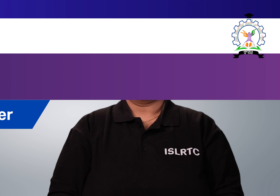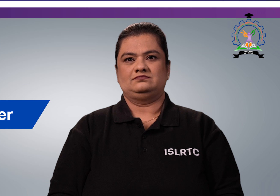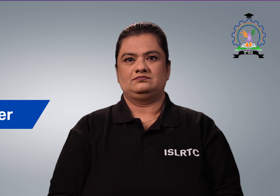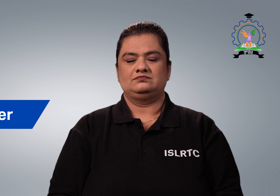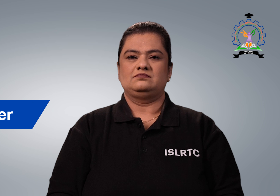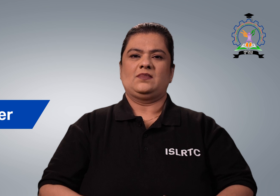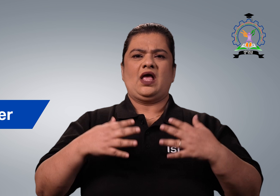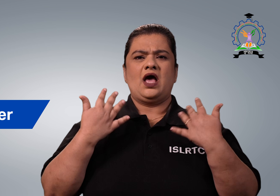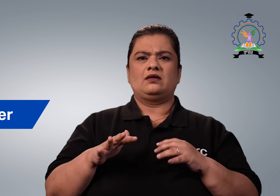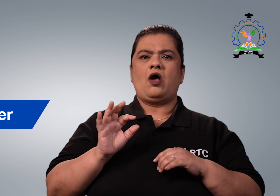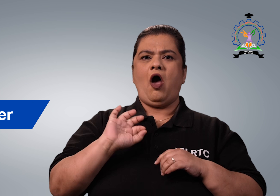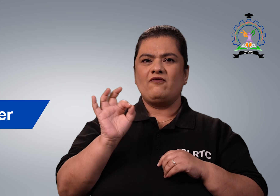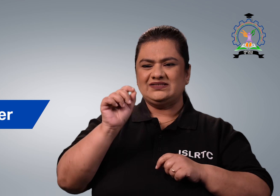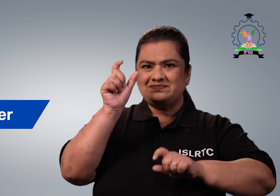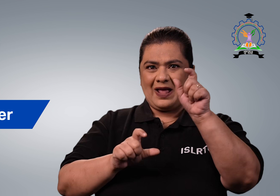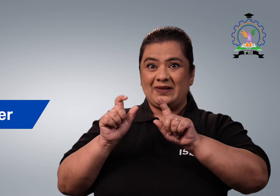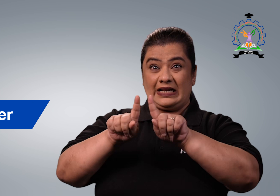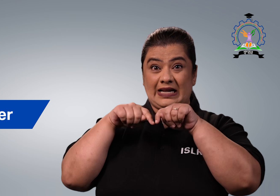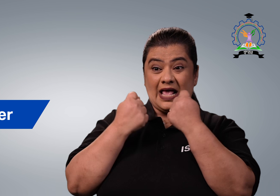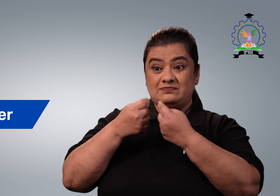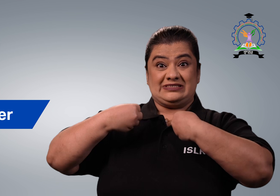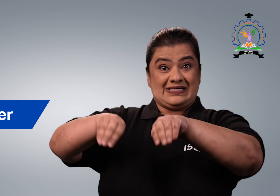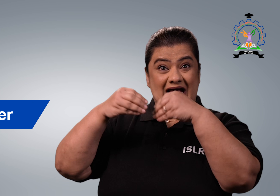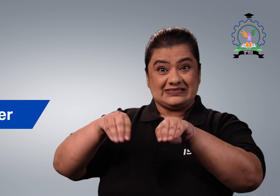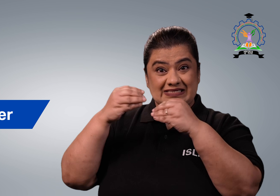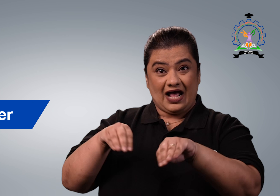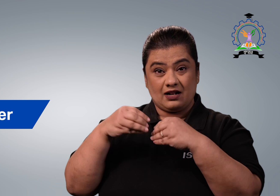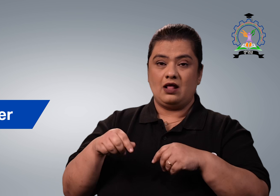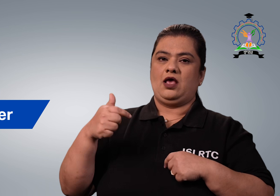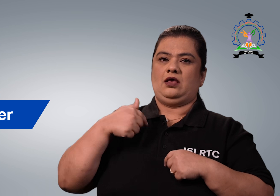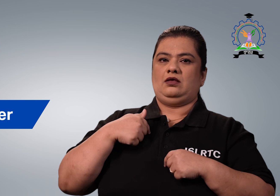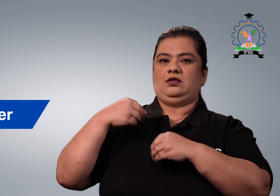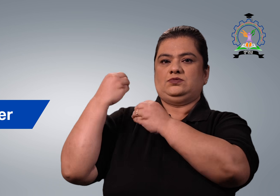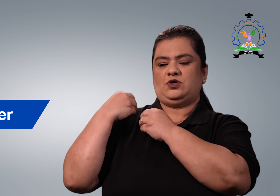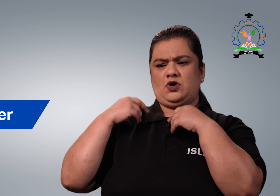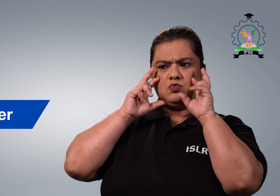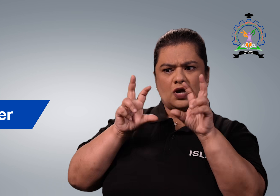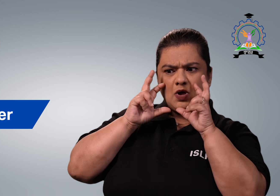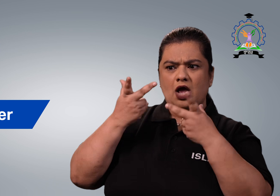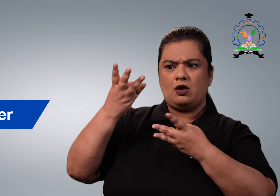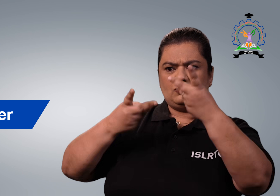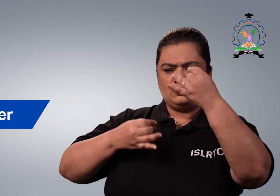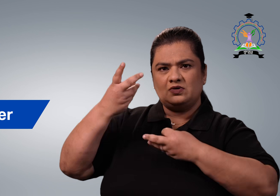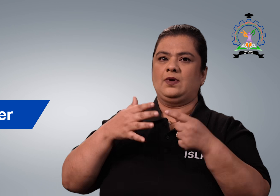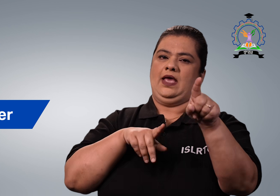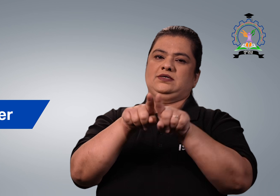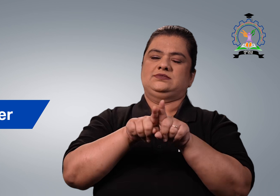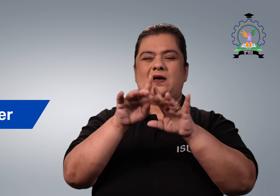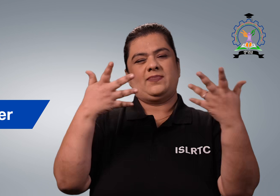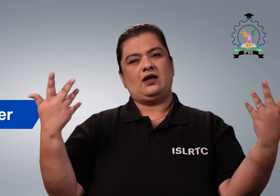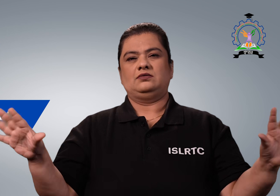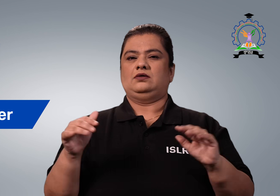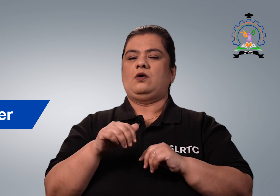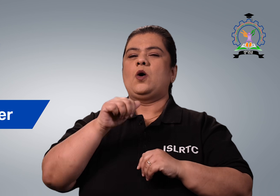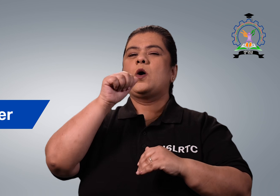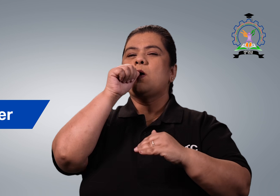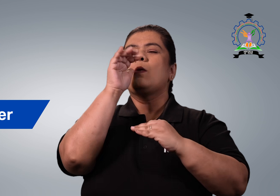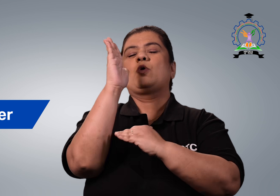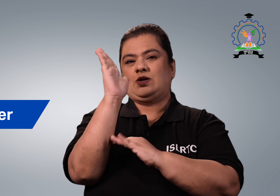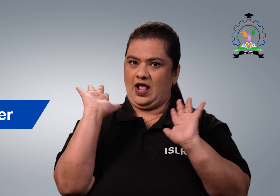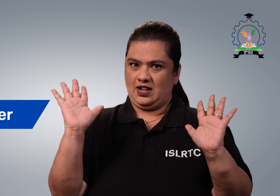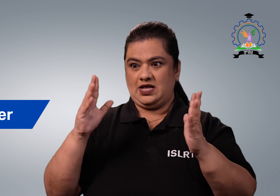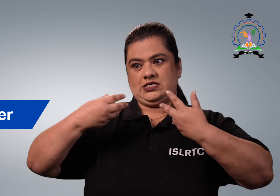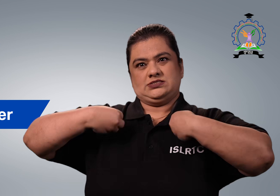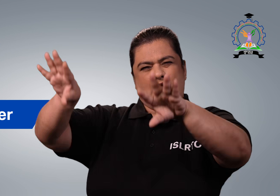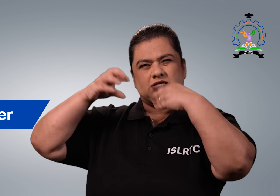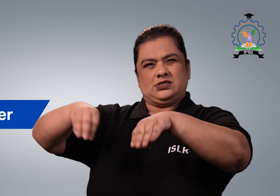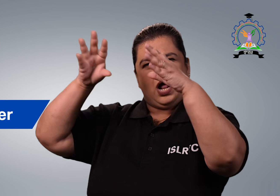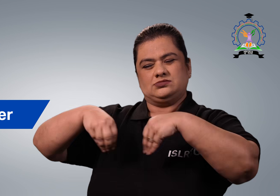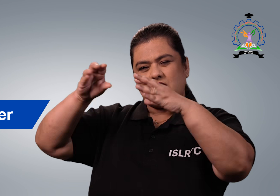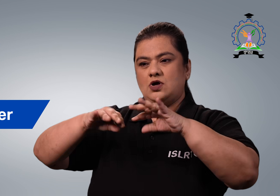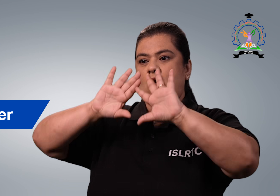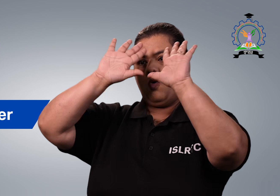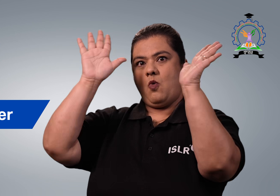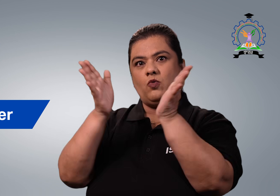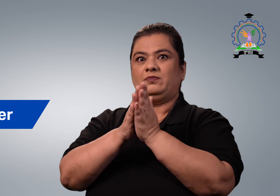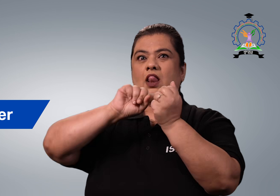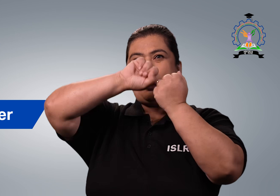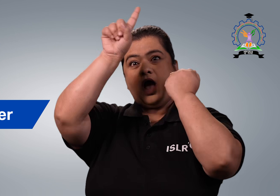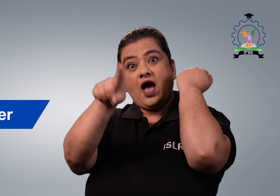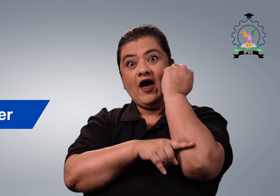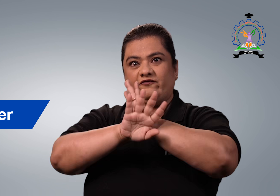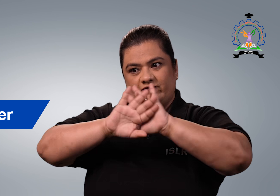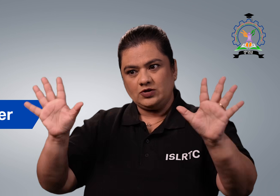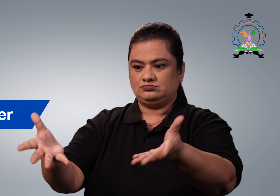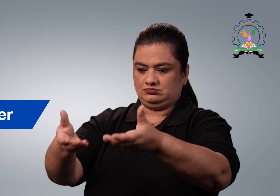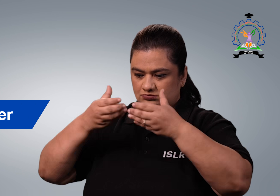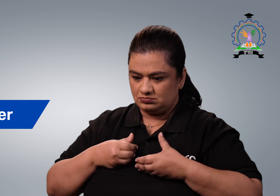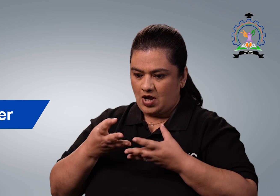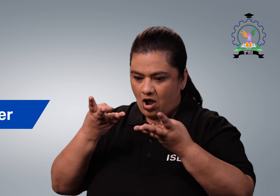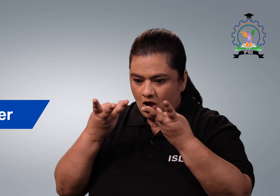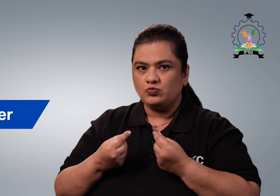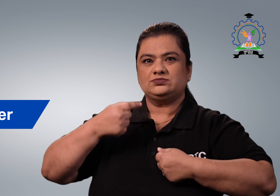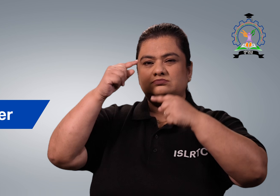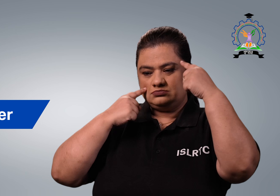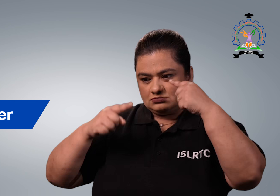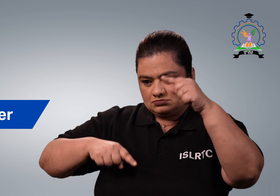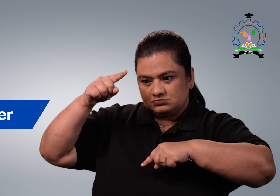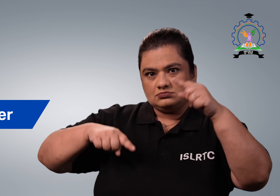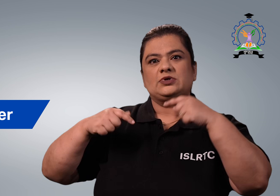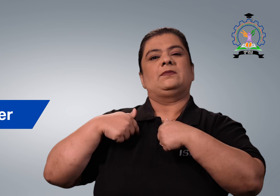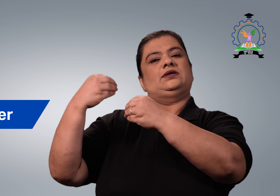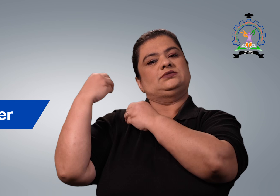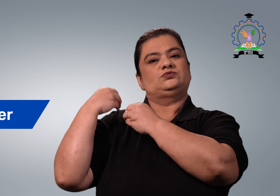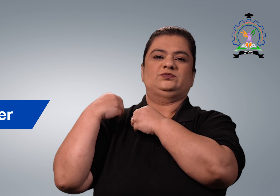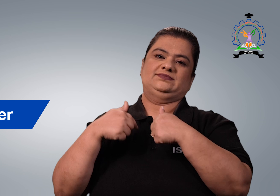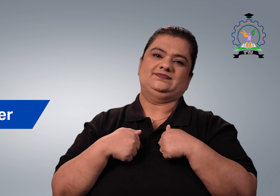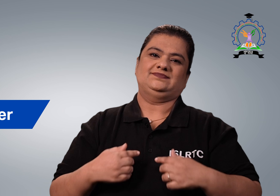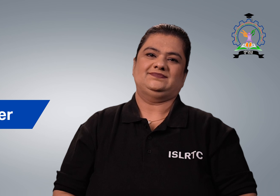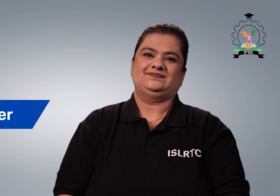A sales manager is a person who oversees a company's sales team. For example, a sales manager of a company selling bottles would be responsible for calculating the sales of his / her team.